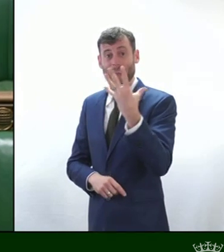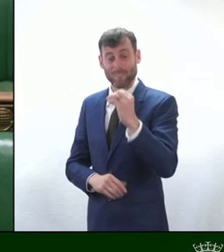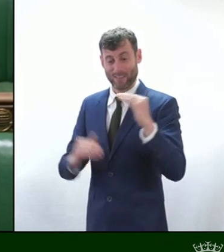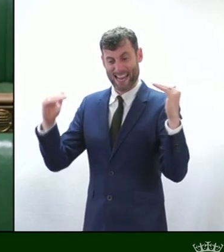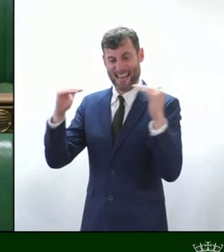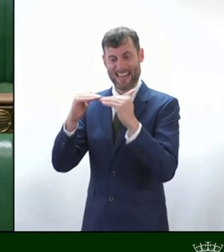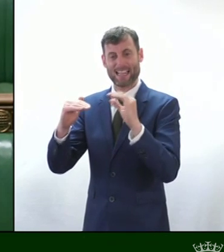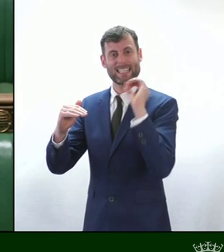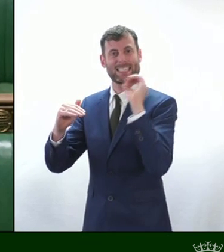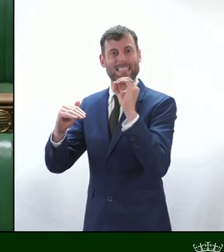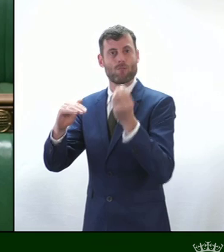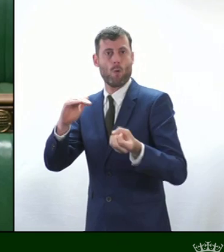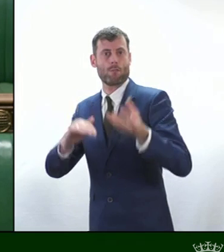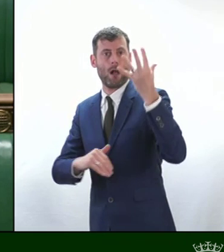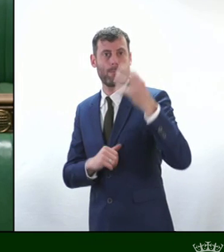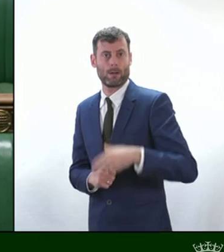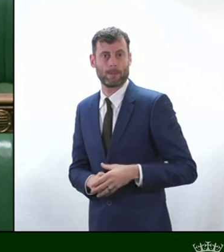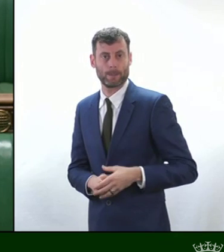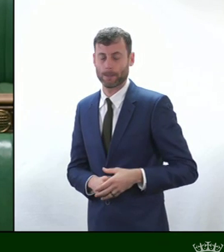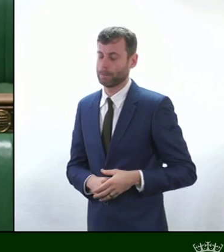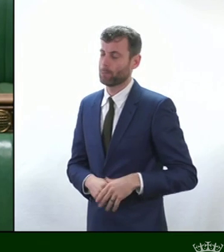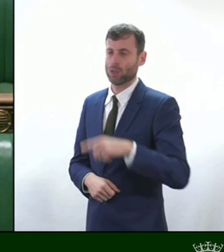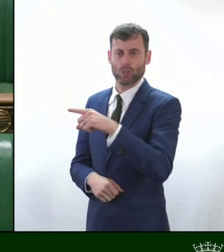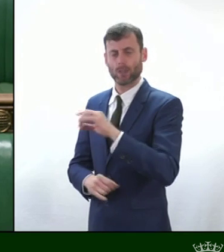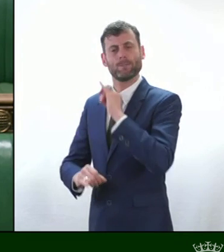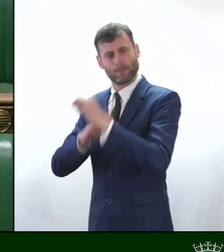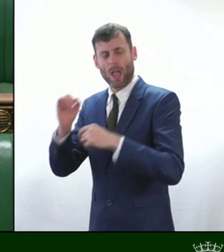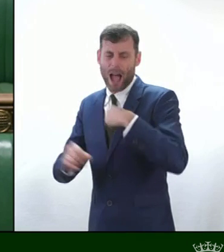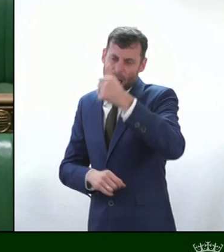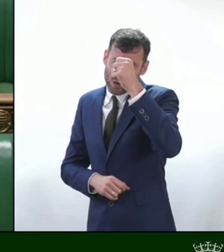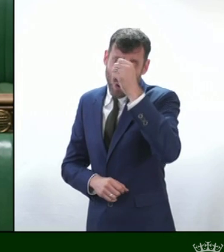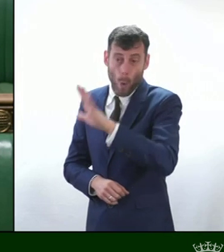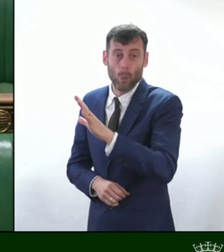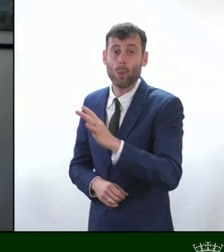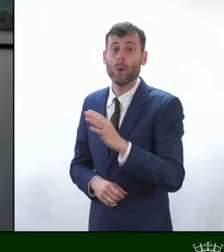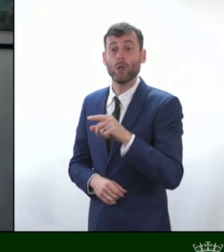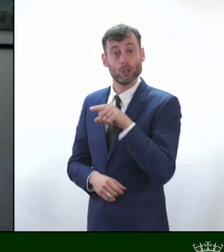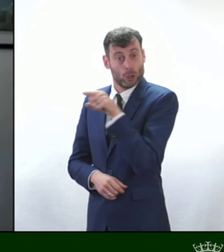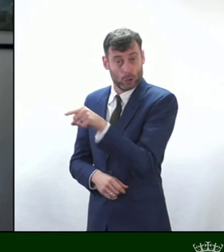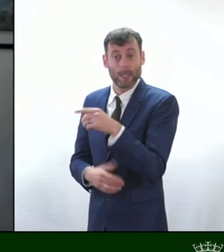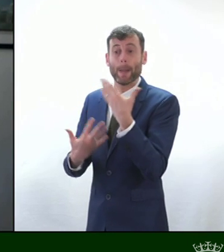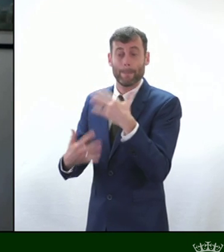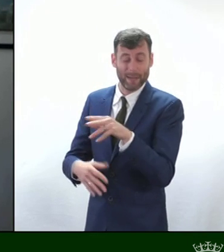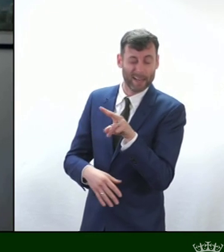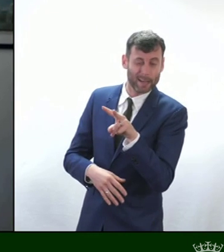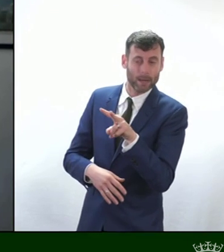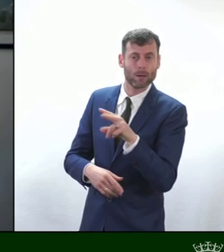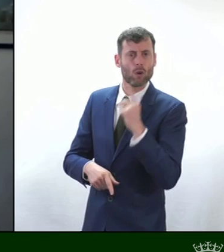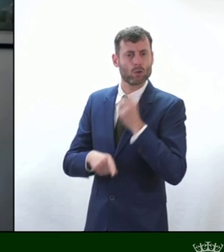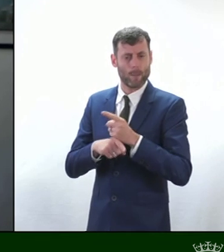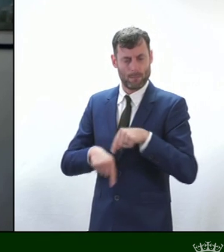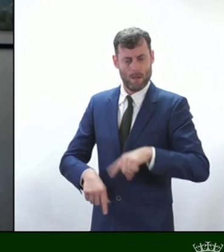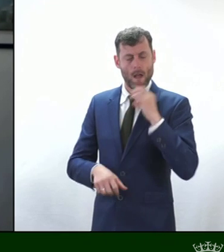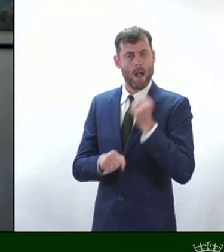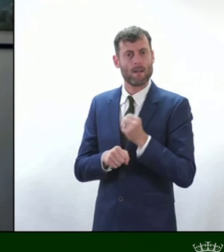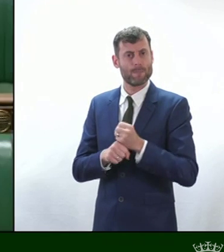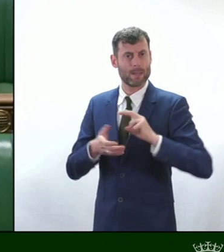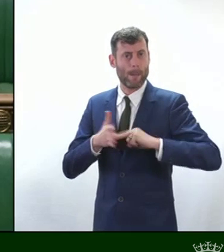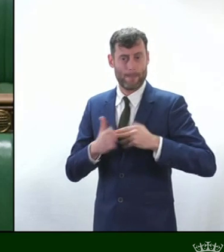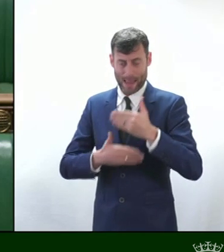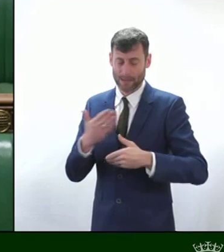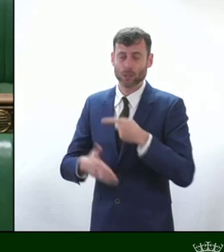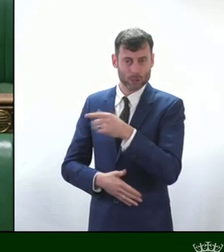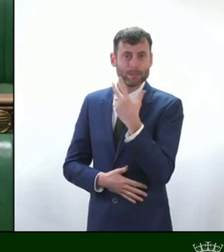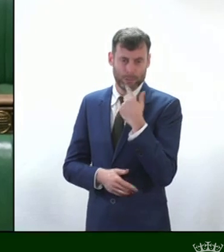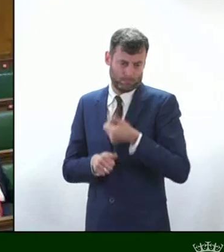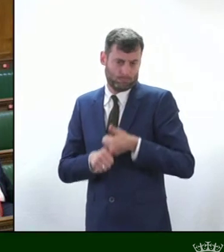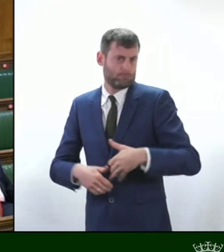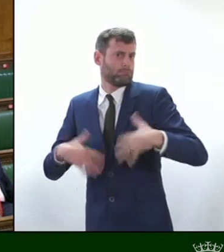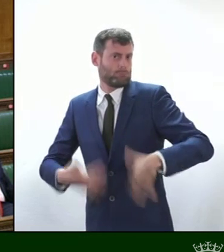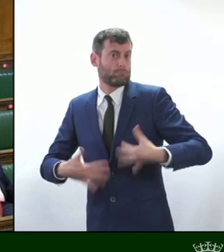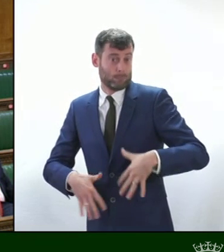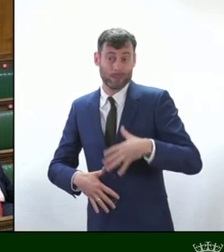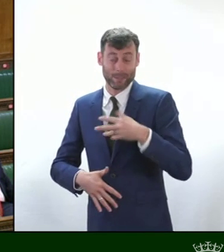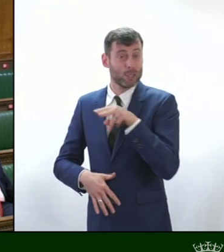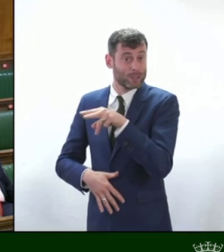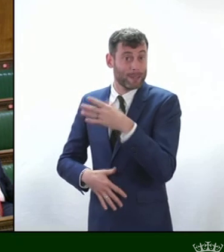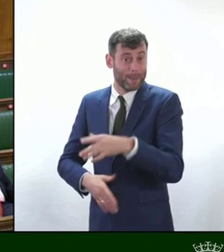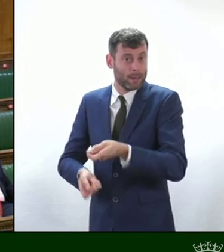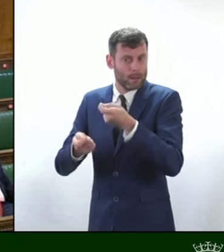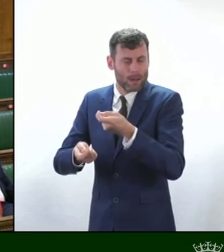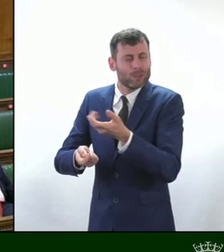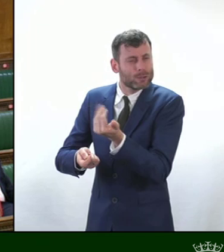I know that when she is being less polemical, she has had some kind words to say about the Government’s programme, and I certainly support her in that.